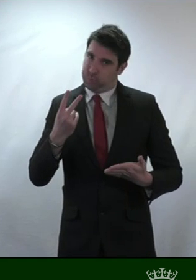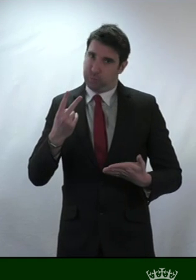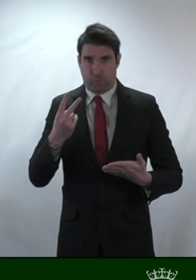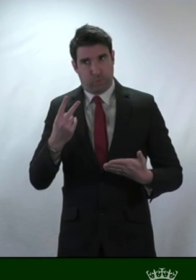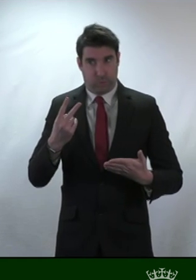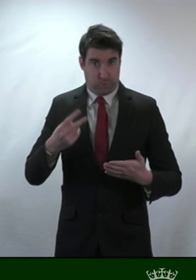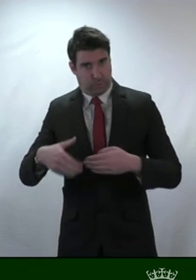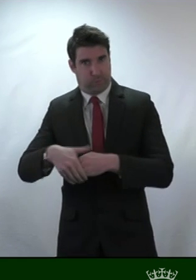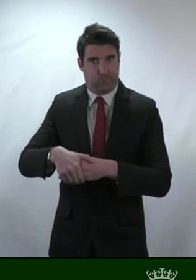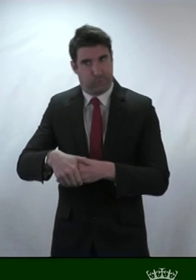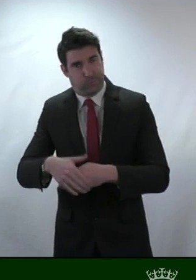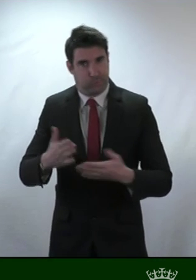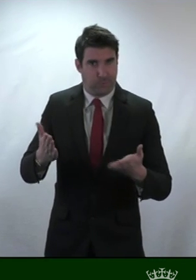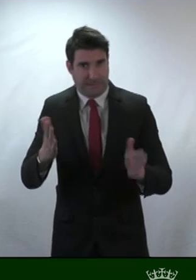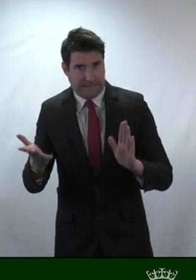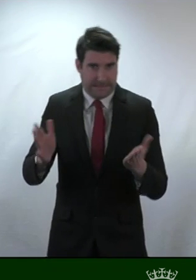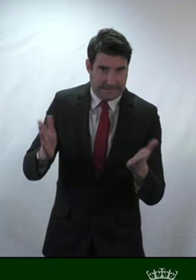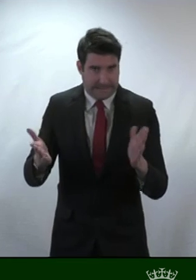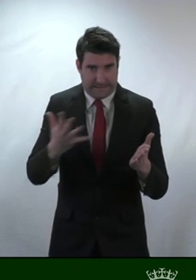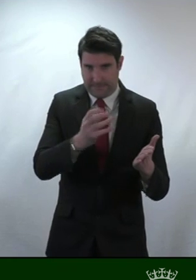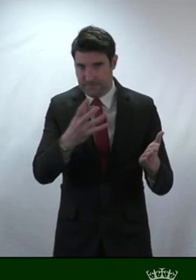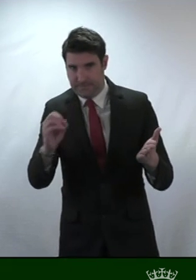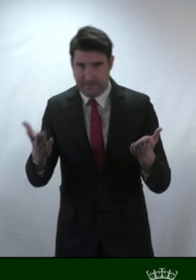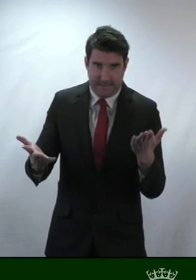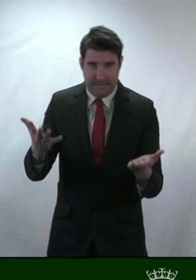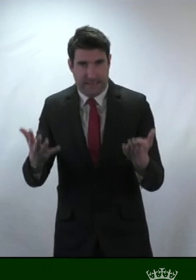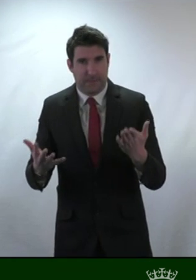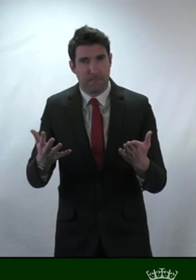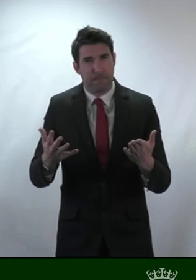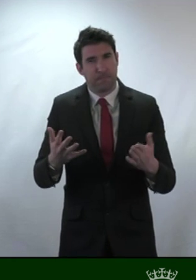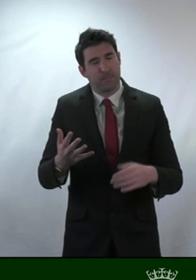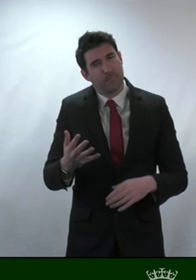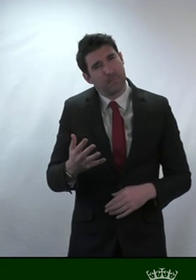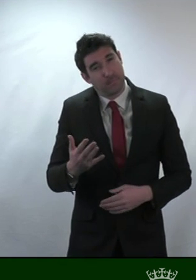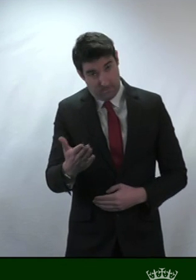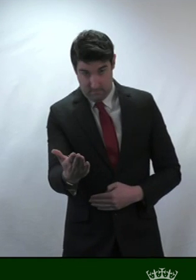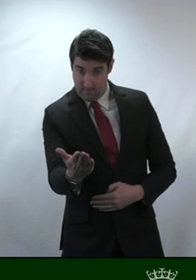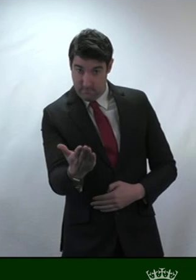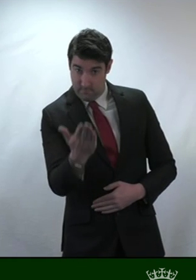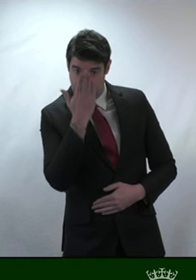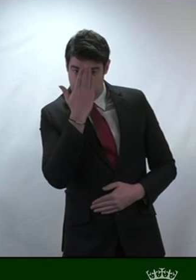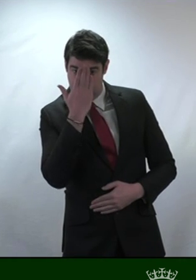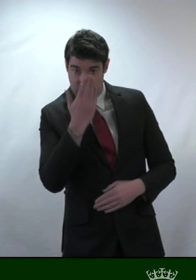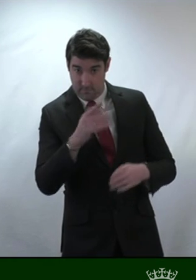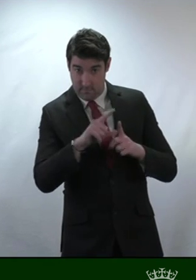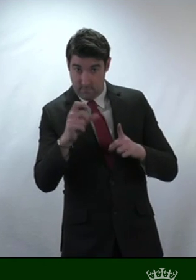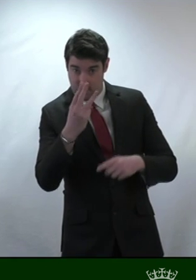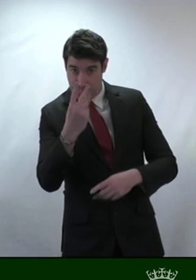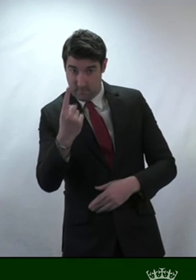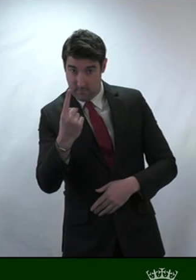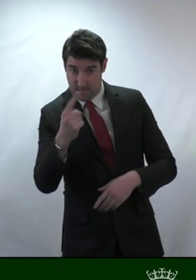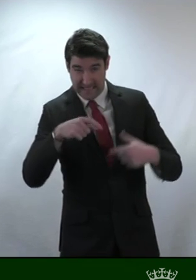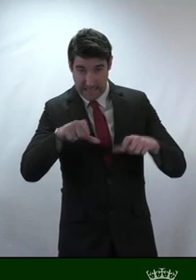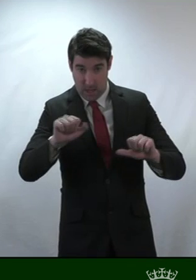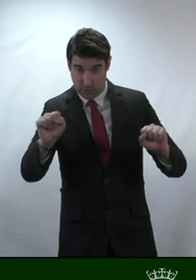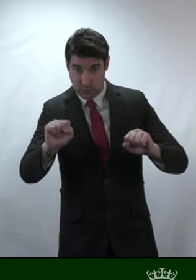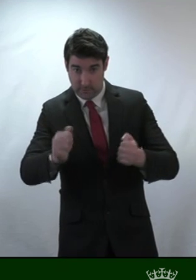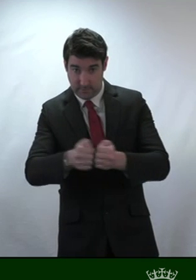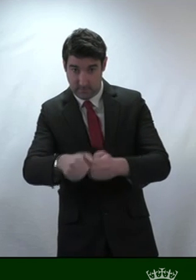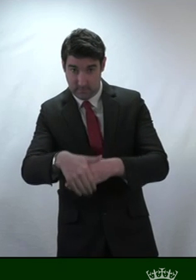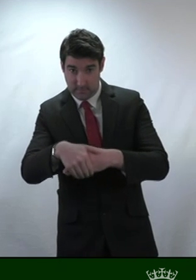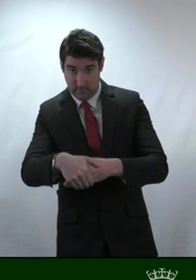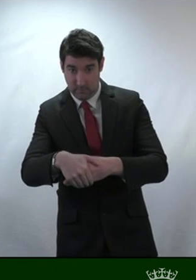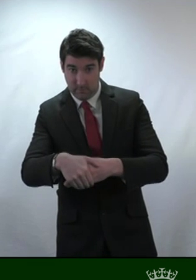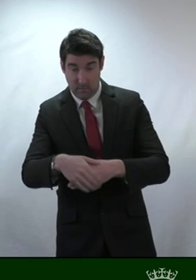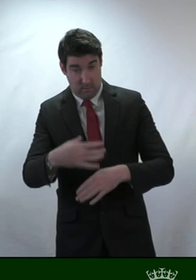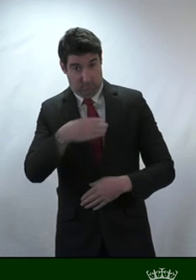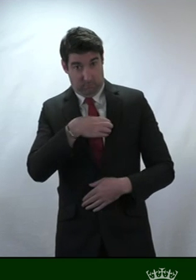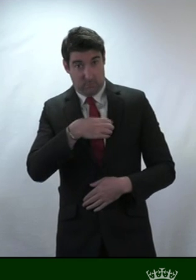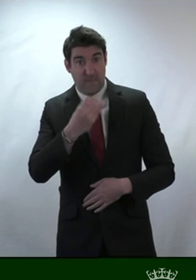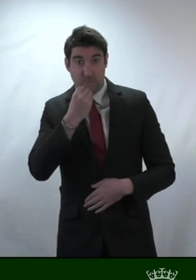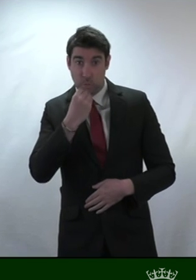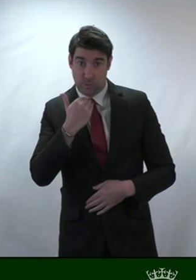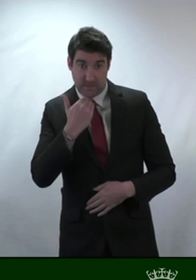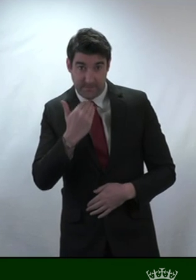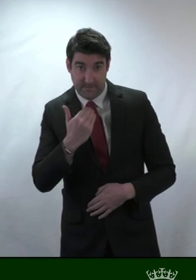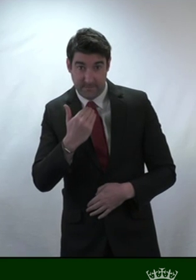With just two weeks to go, it is a disgrace that businesses and people have been left with that crippling uncertainty, and the real threat of food and medicine shortages come the new year.